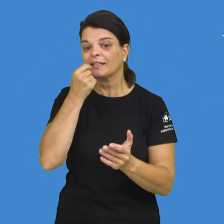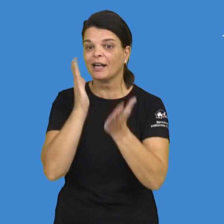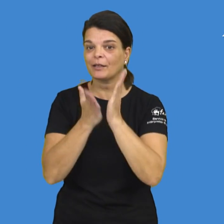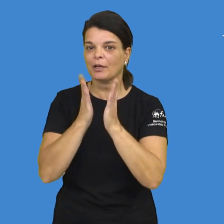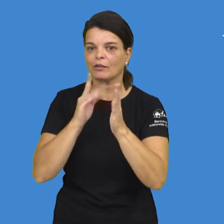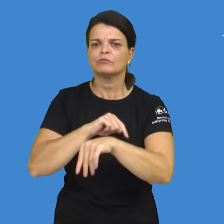terapia